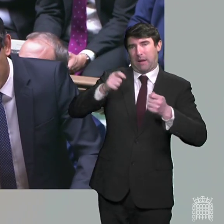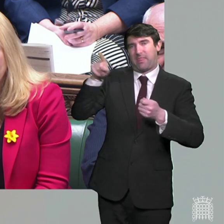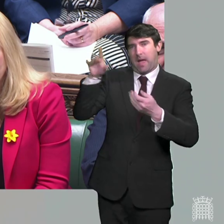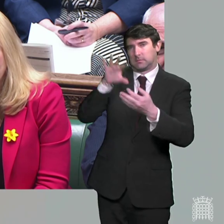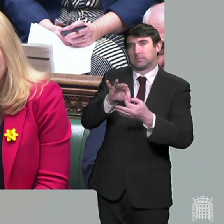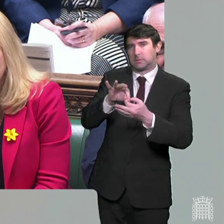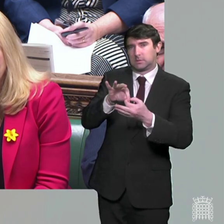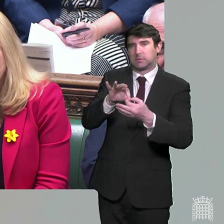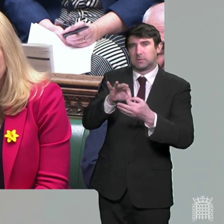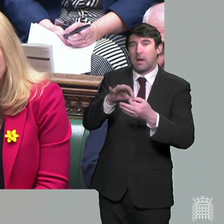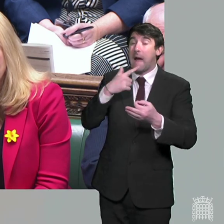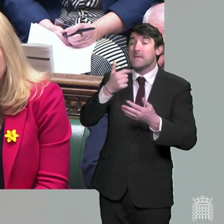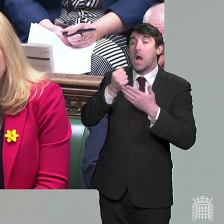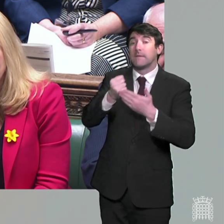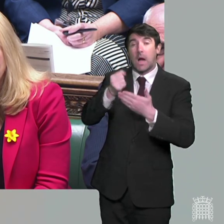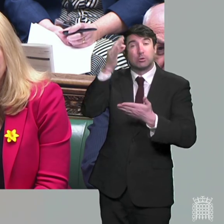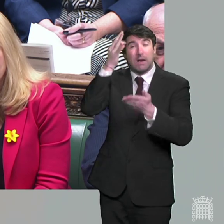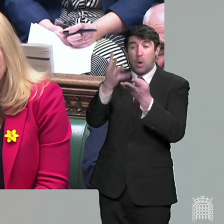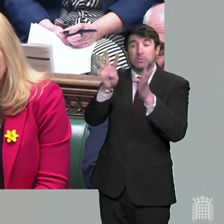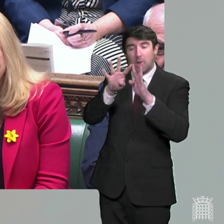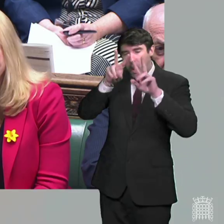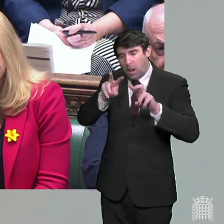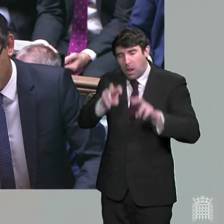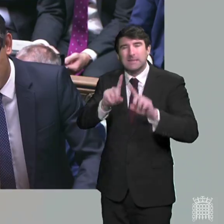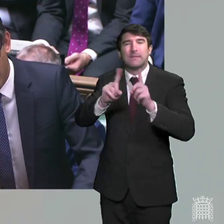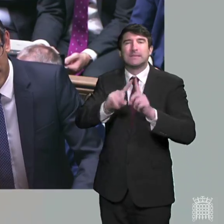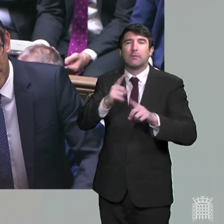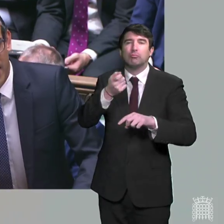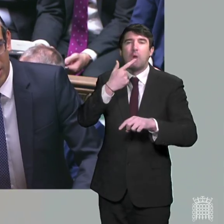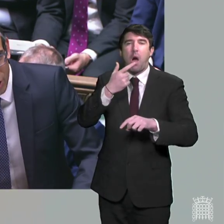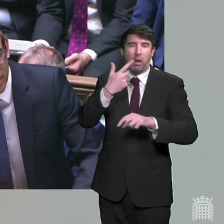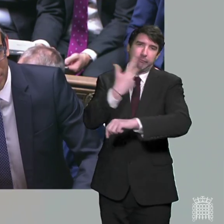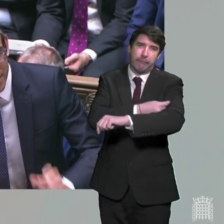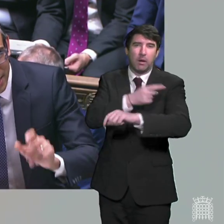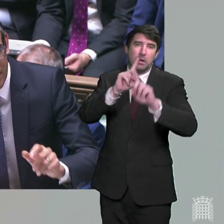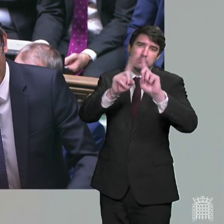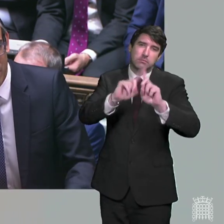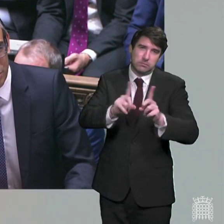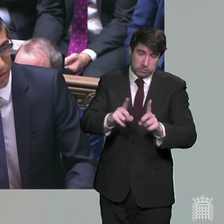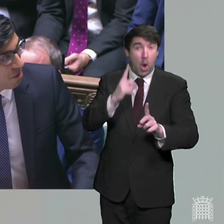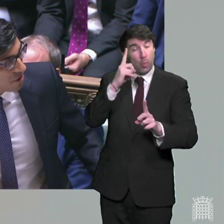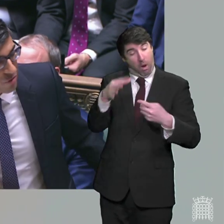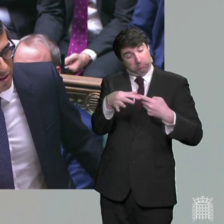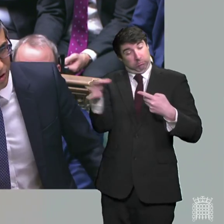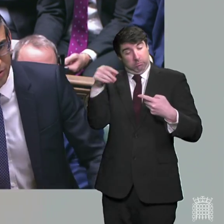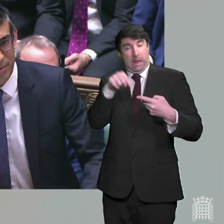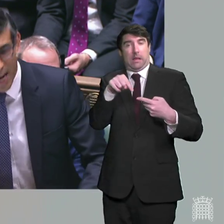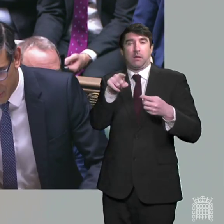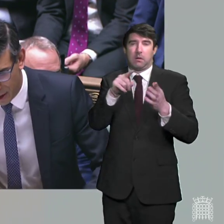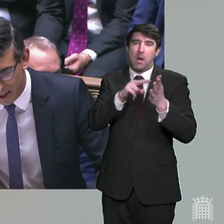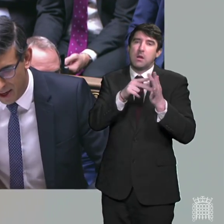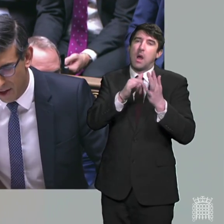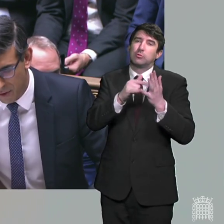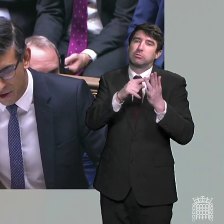The Advisory Council on the Misuse of Drugs is conducting a review of nitrous oxide and looking at this question in particular.